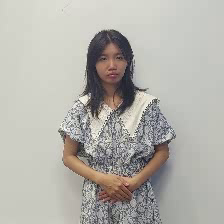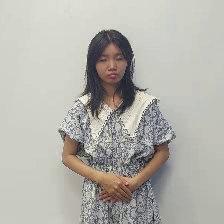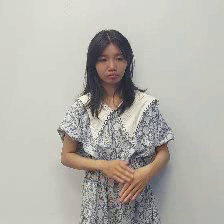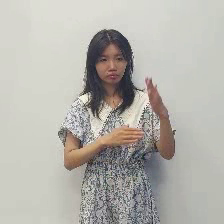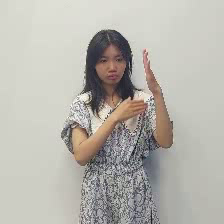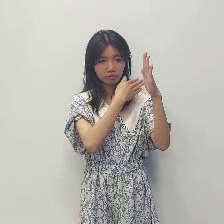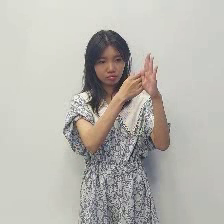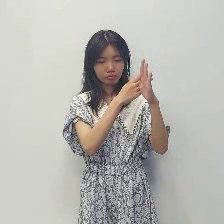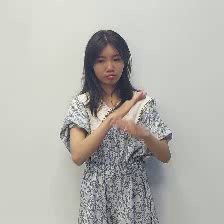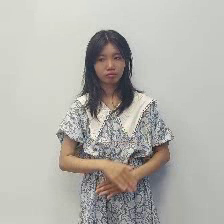Trường học